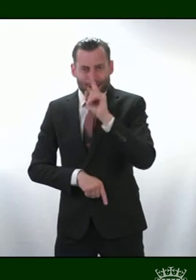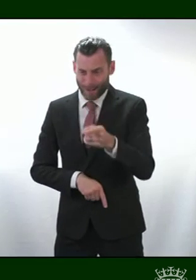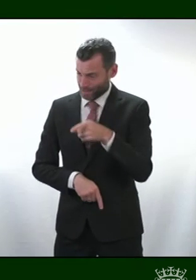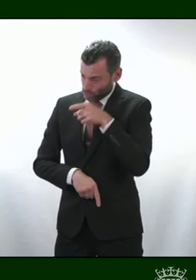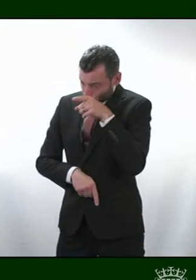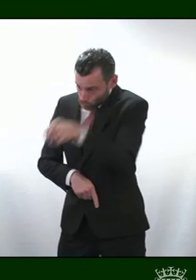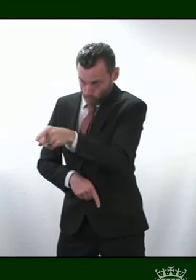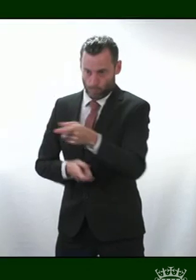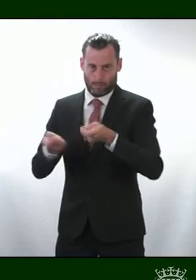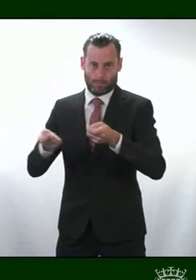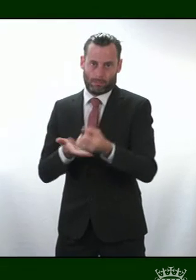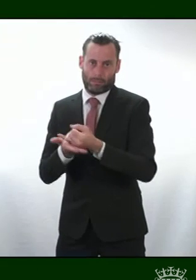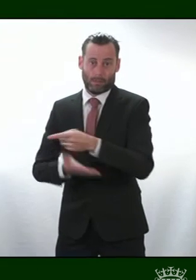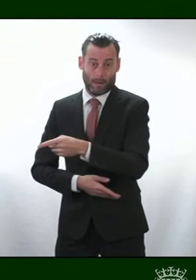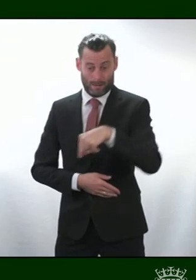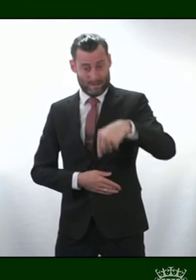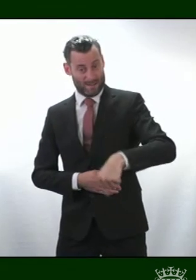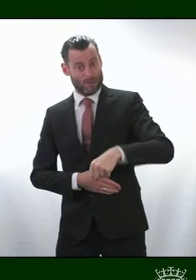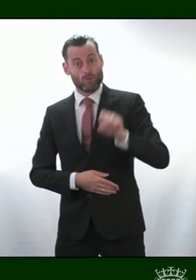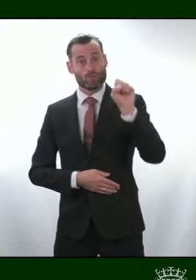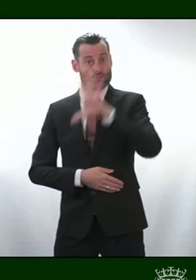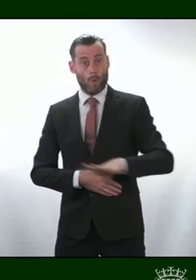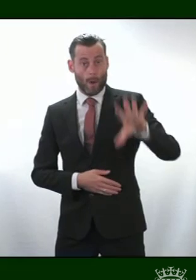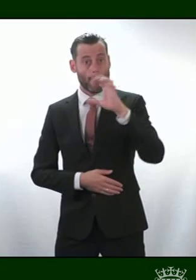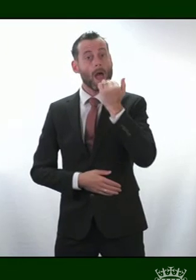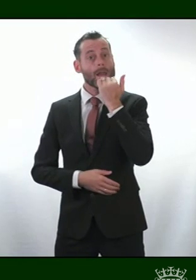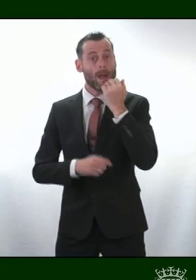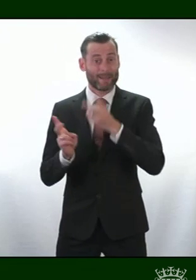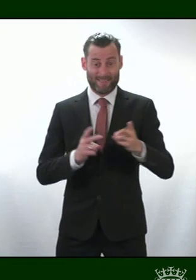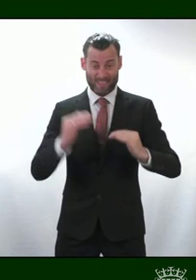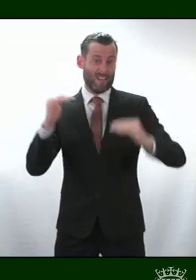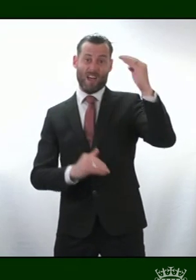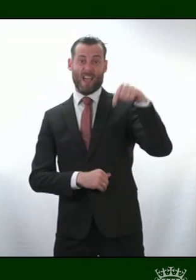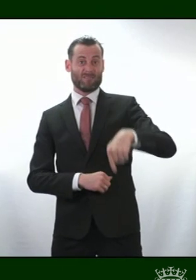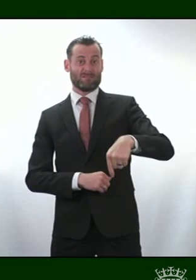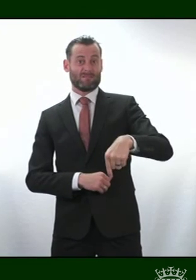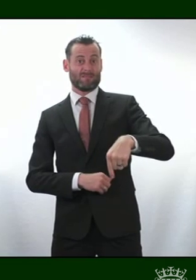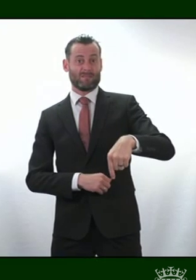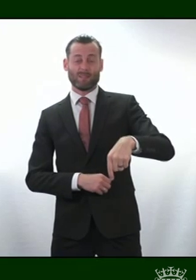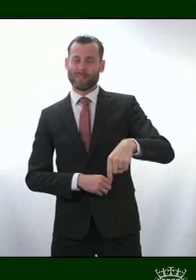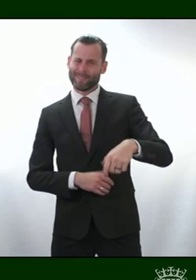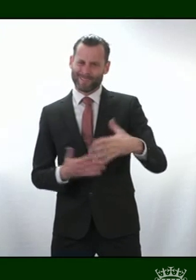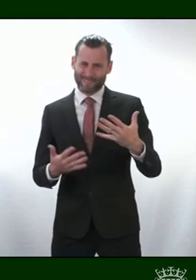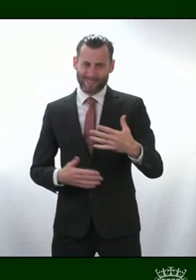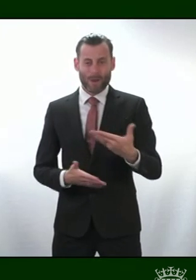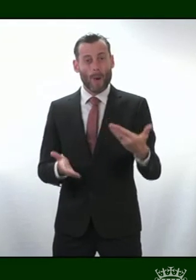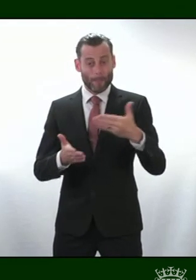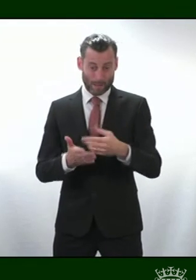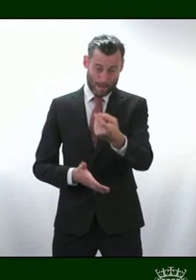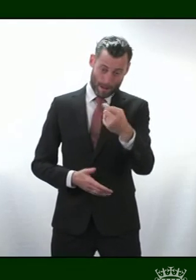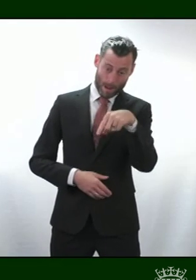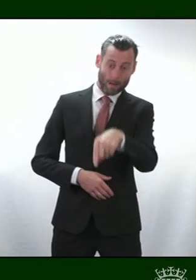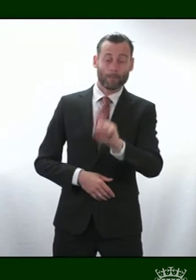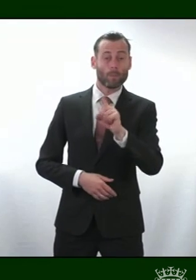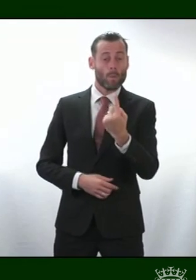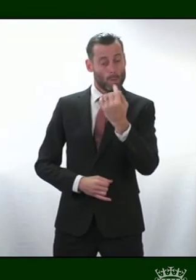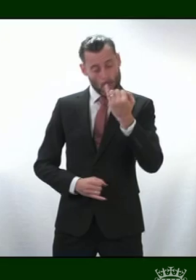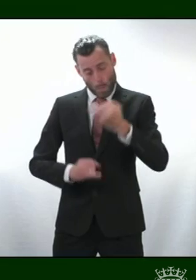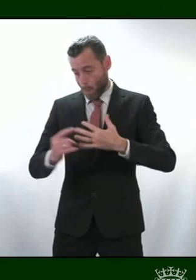We have the highest death toll in Europe, and we are on course for one of the worst recessions in the developed world.